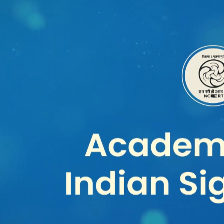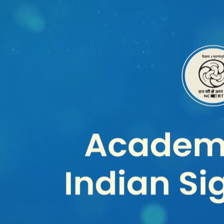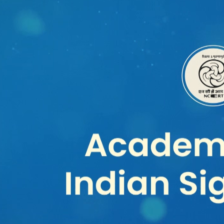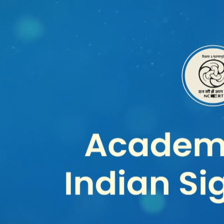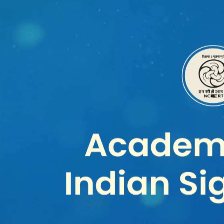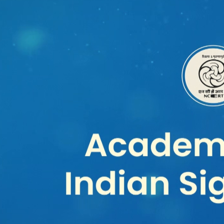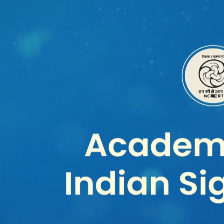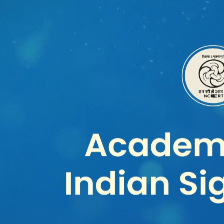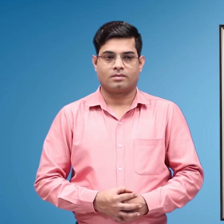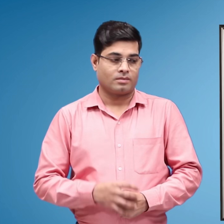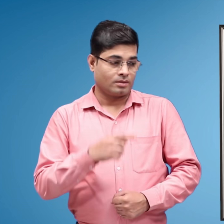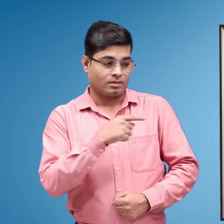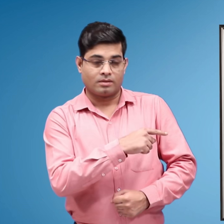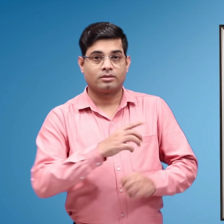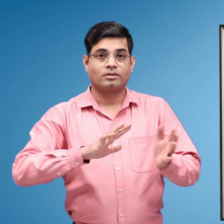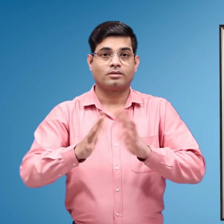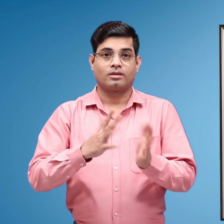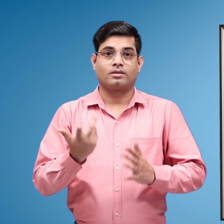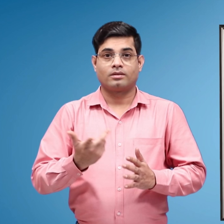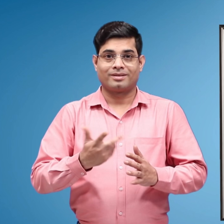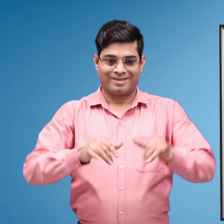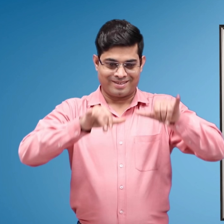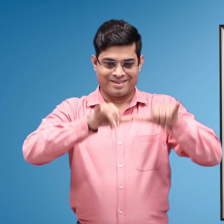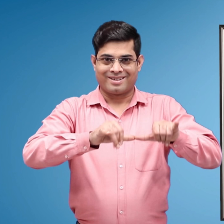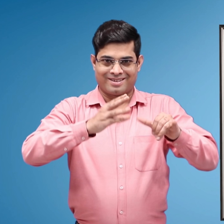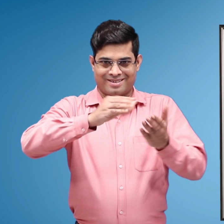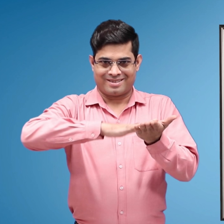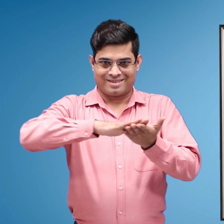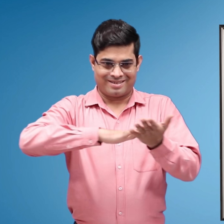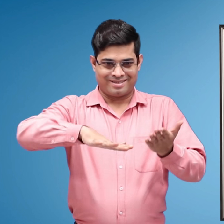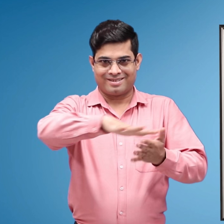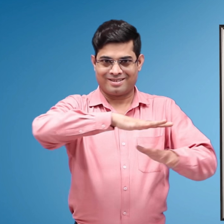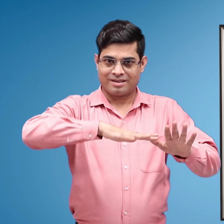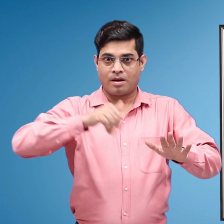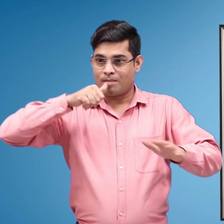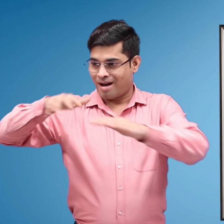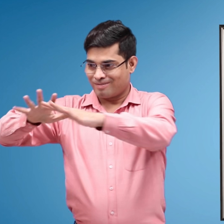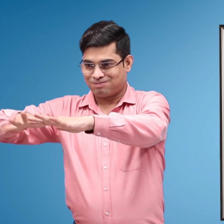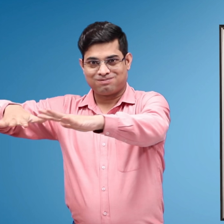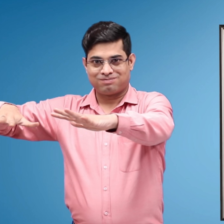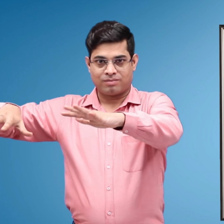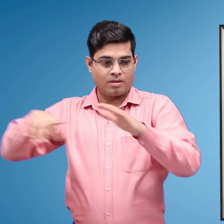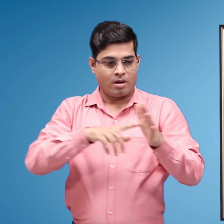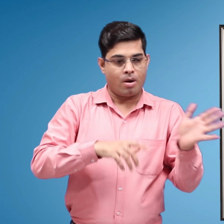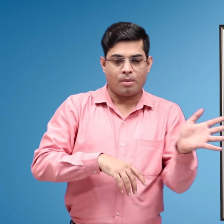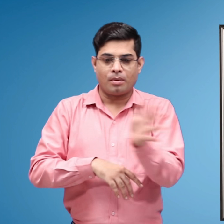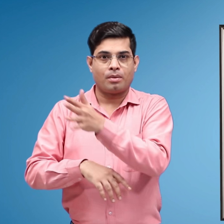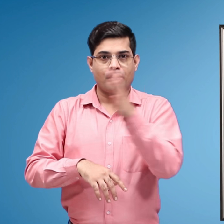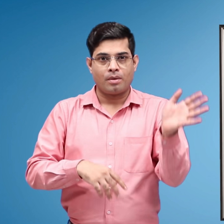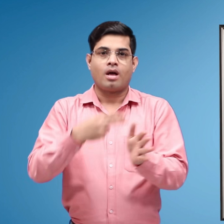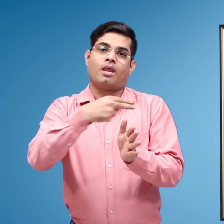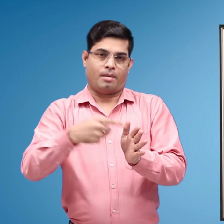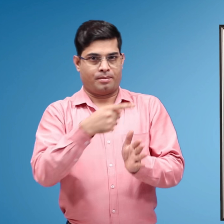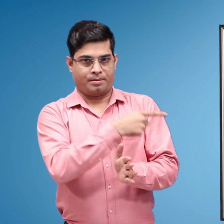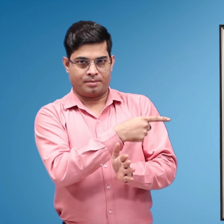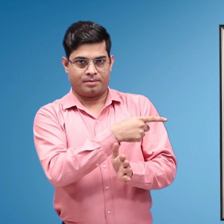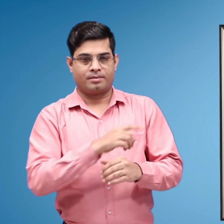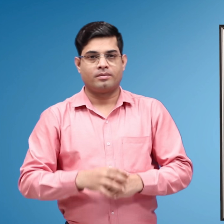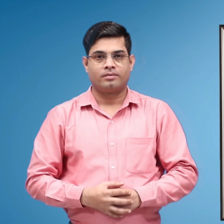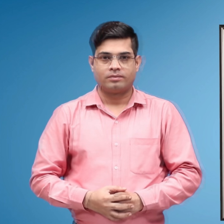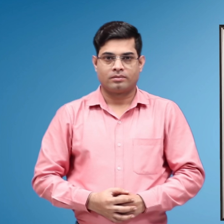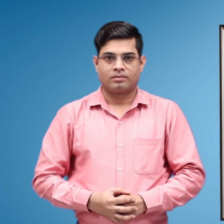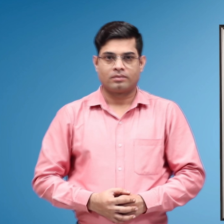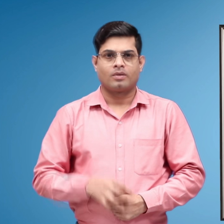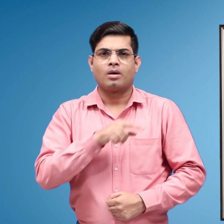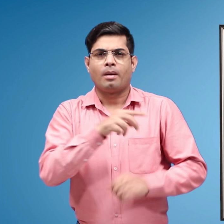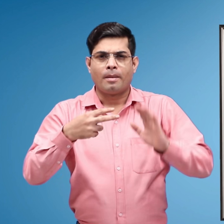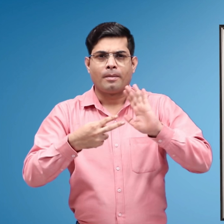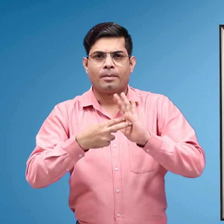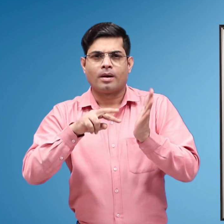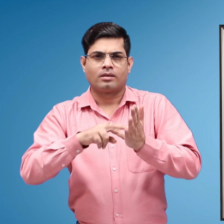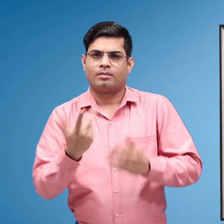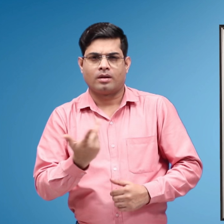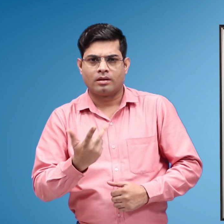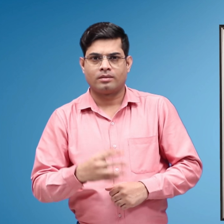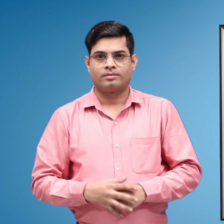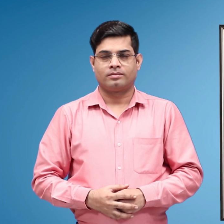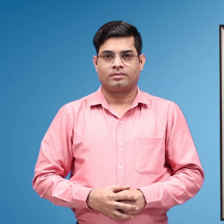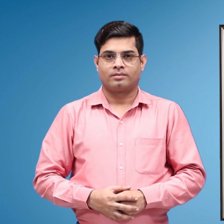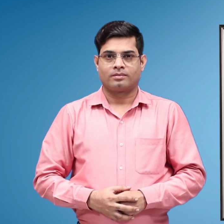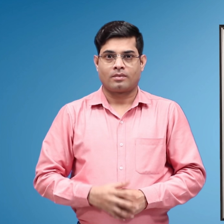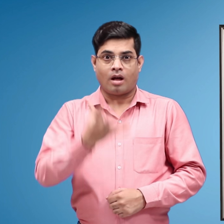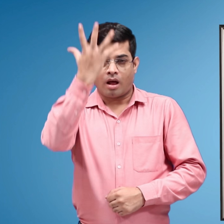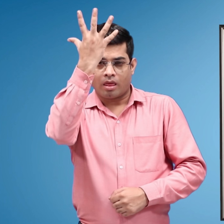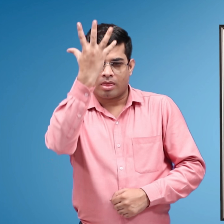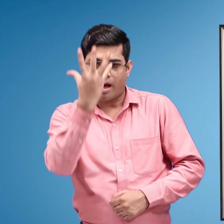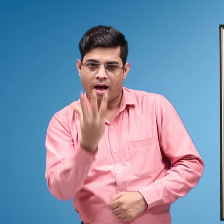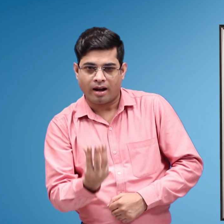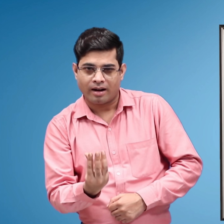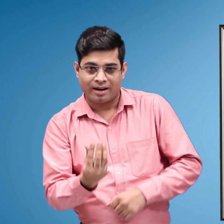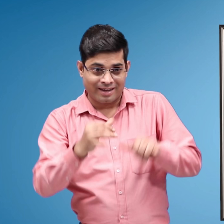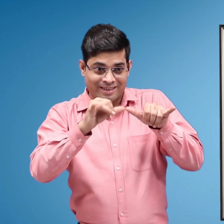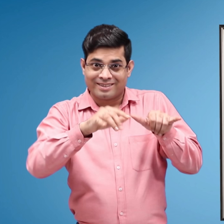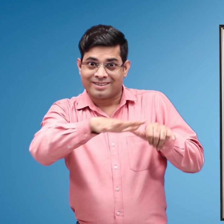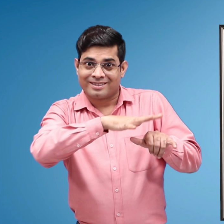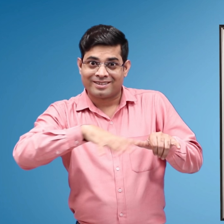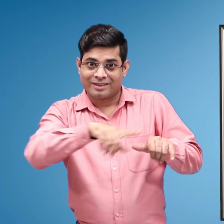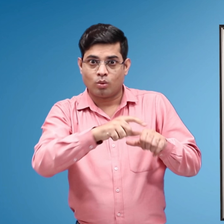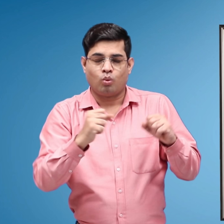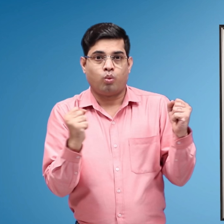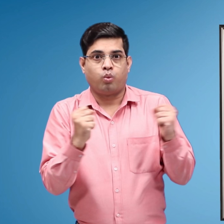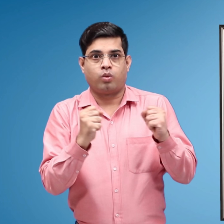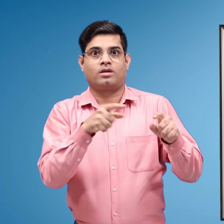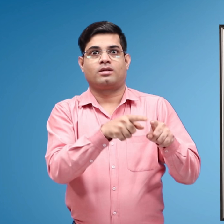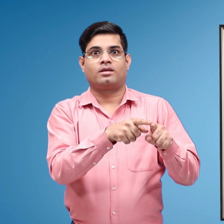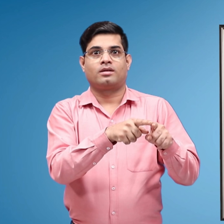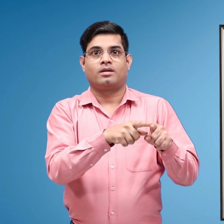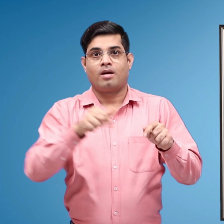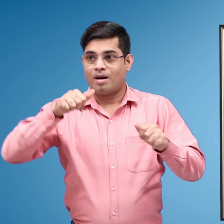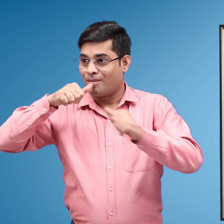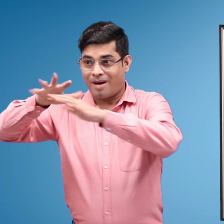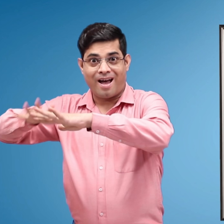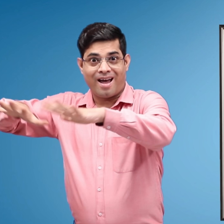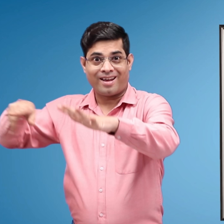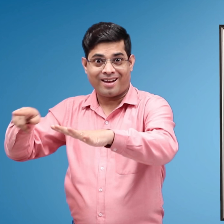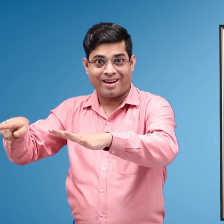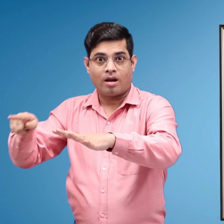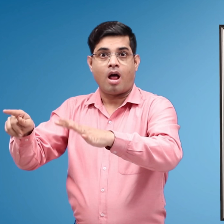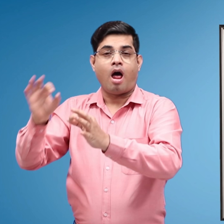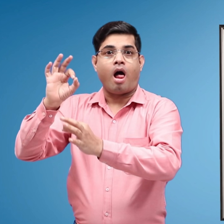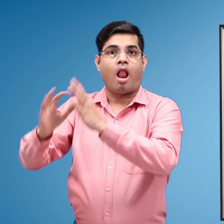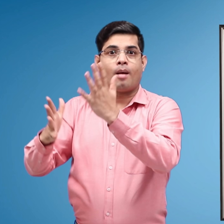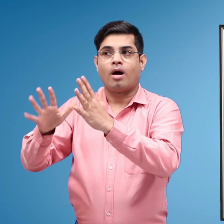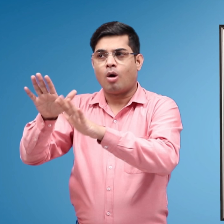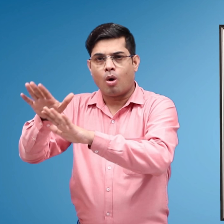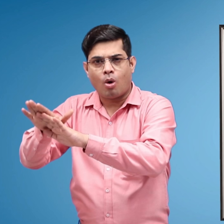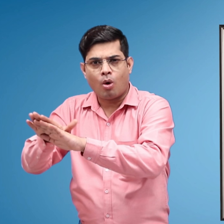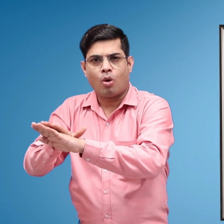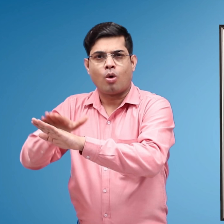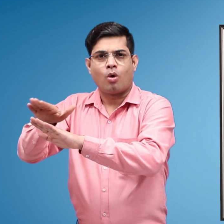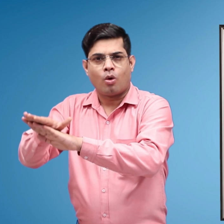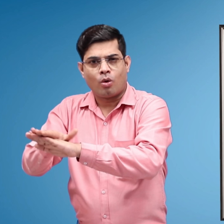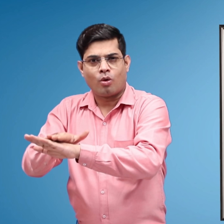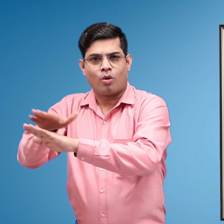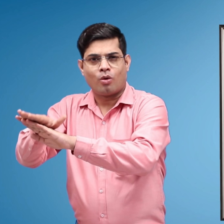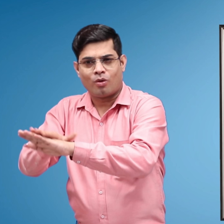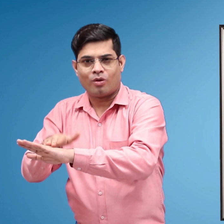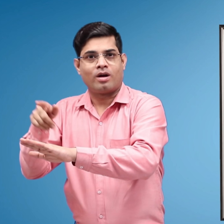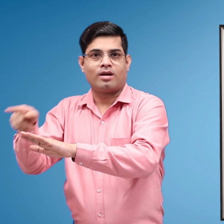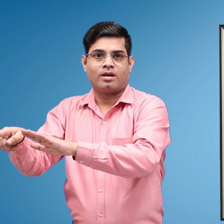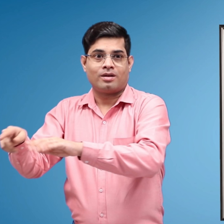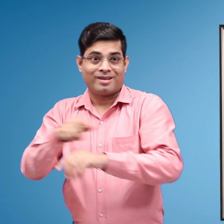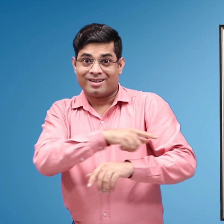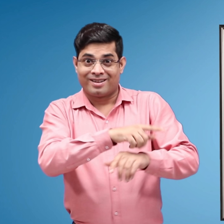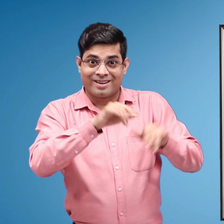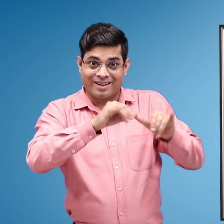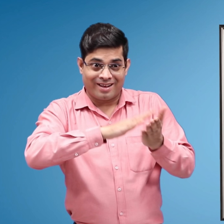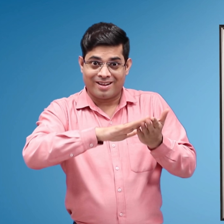This is the sign for land breeze. At night in coastal areas, the water cools down more slowly than the land. So, the cool air from the land moves towards the sea.